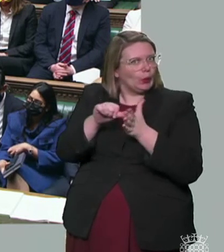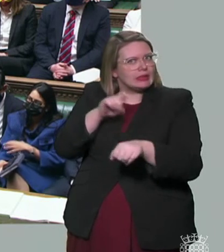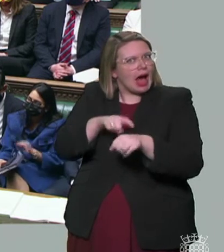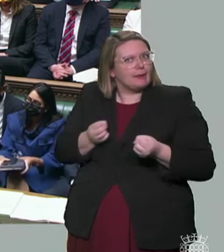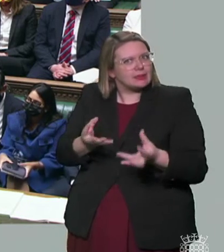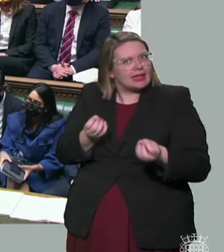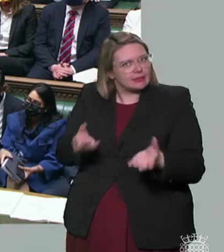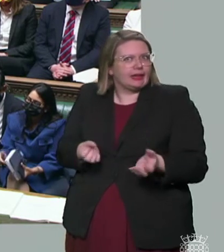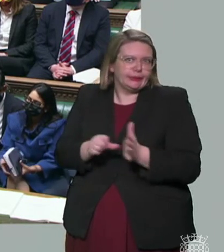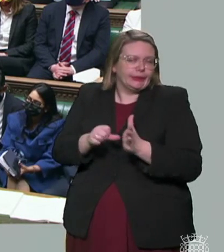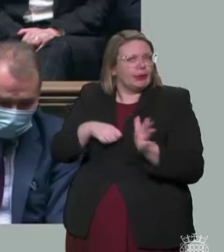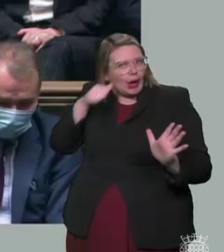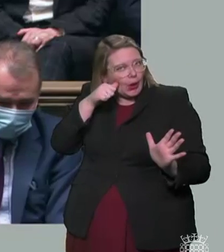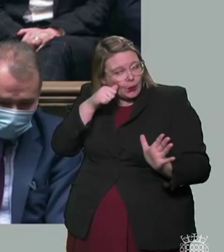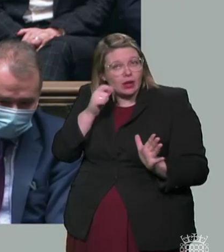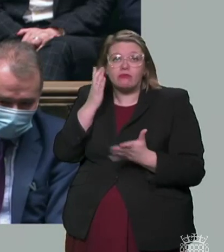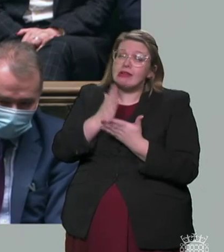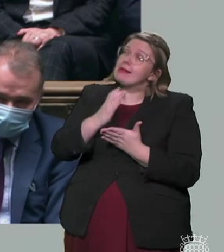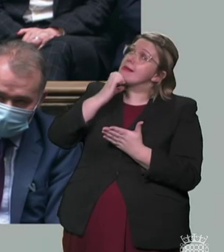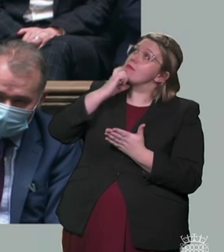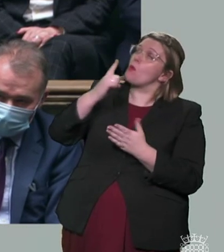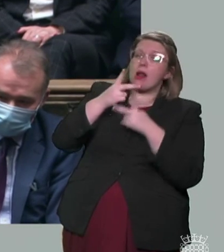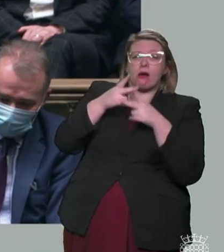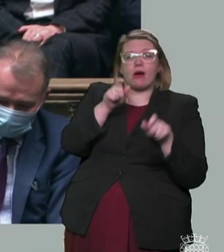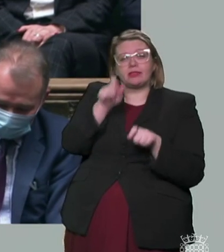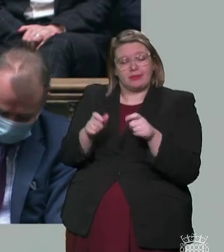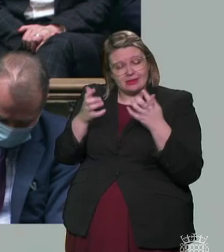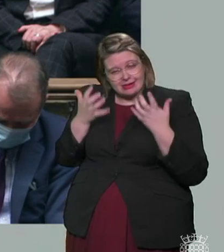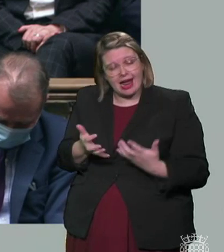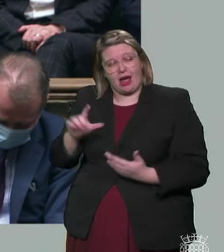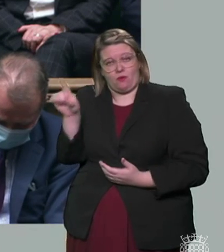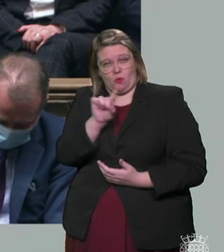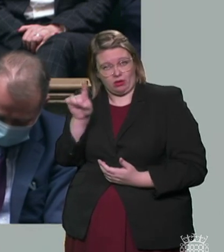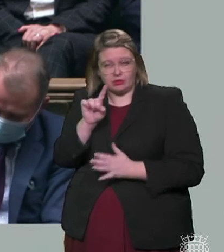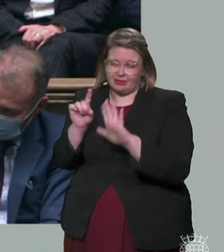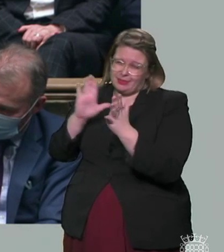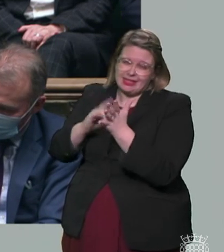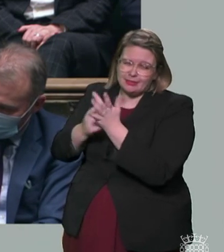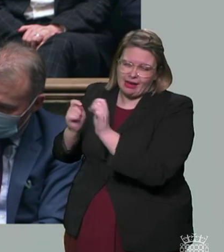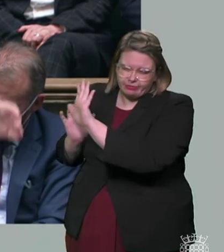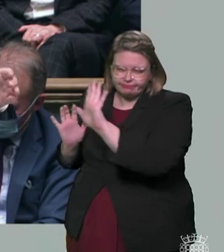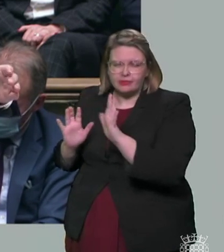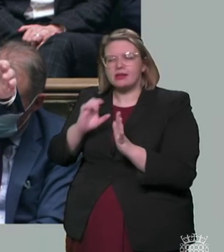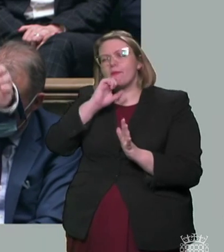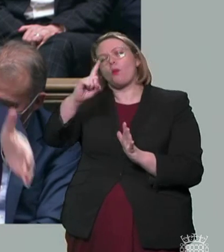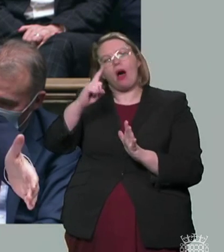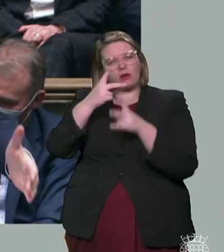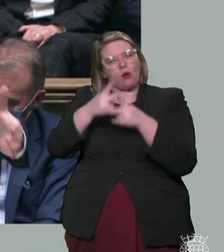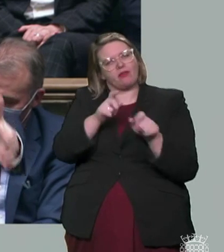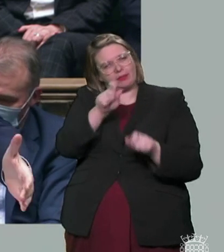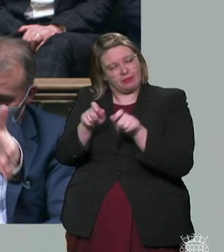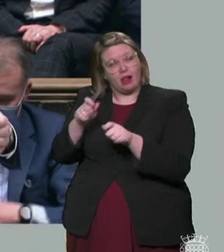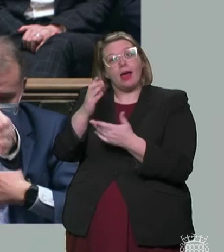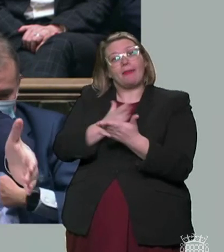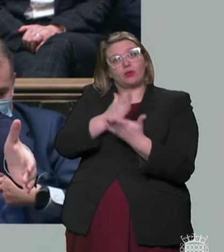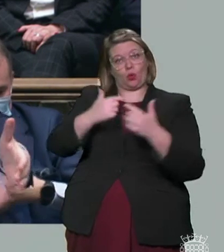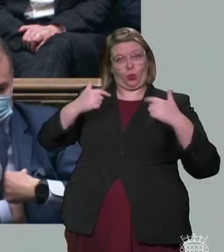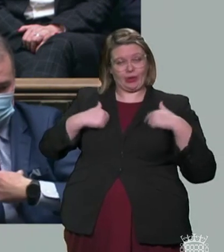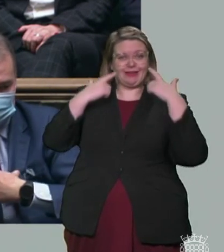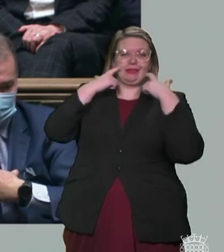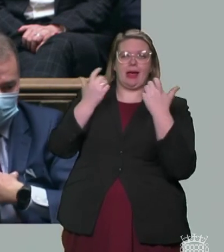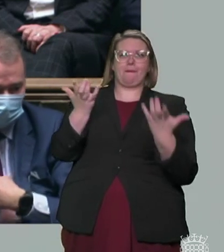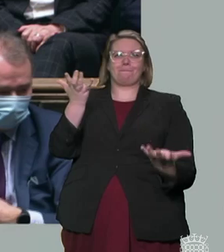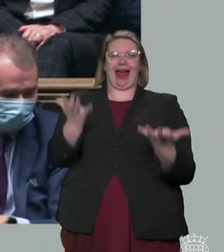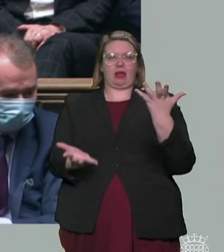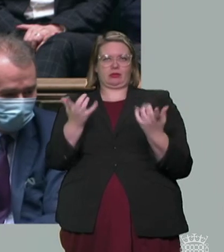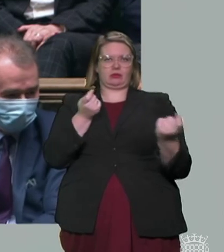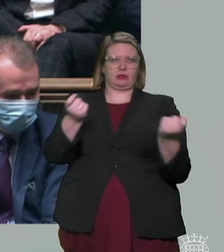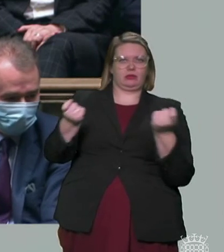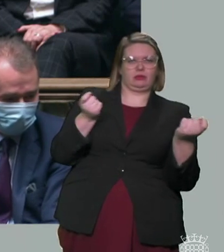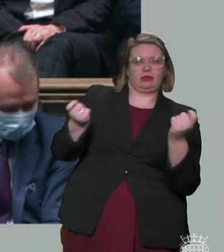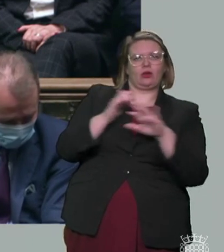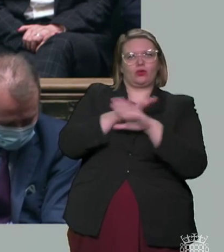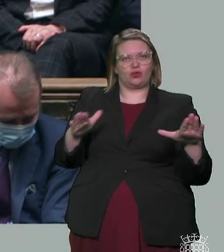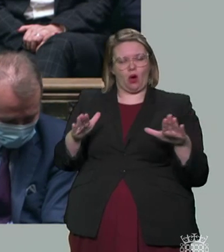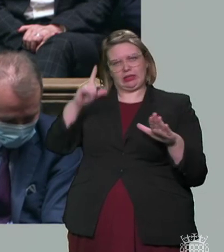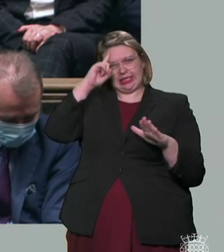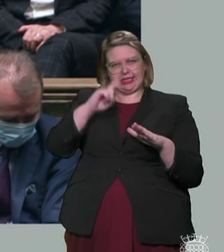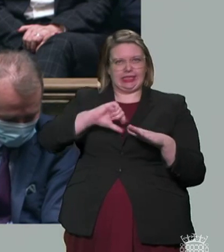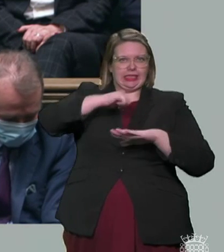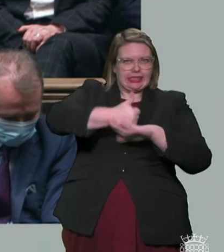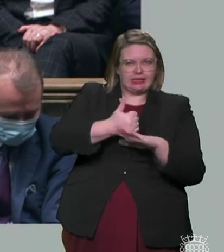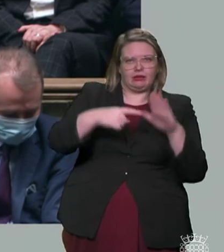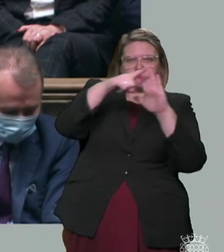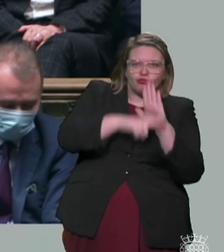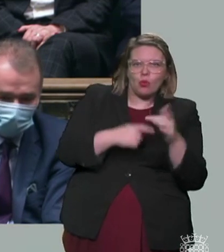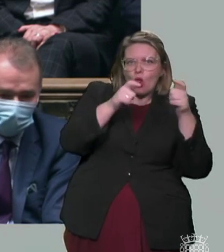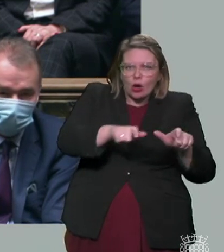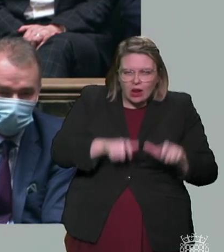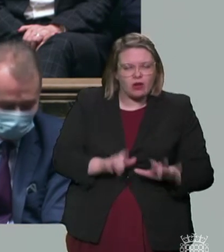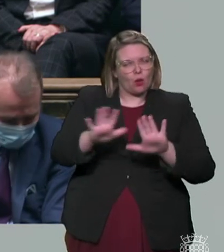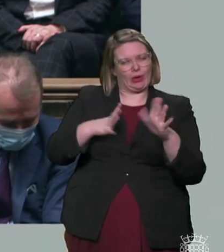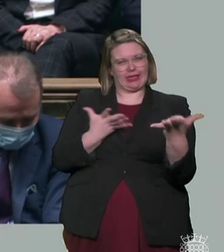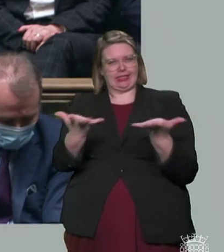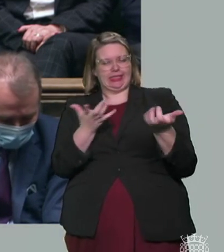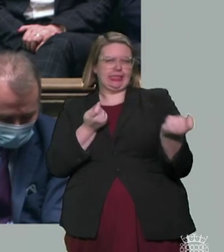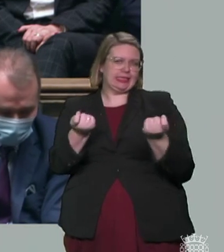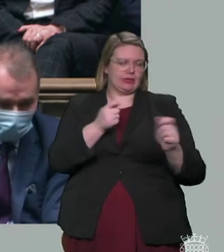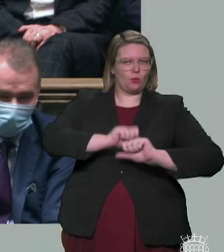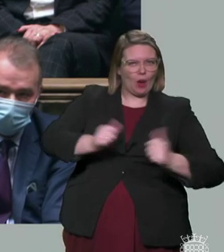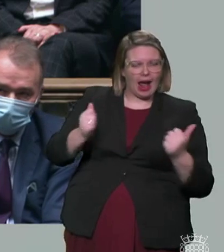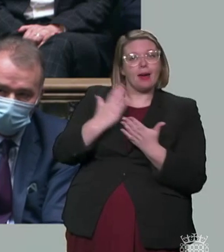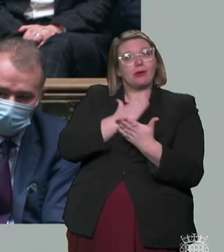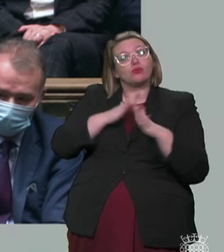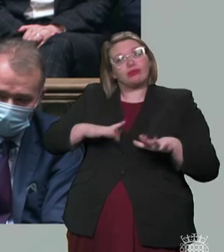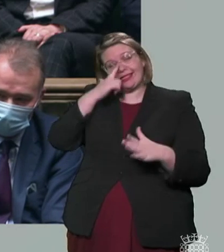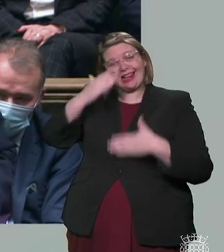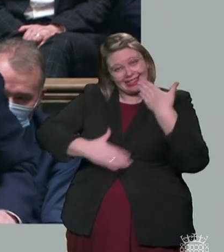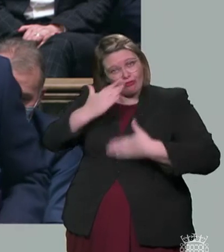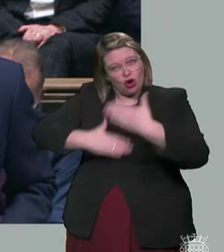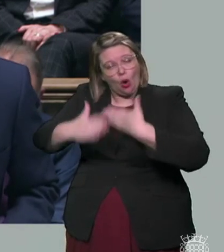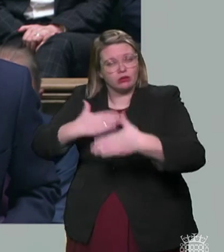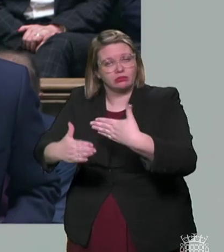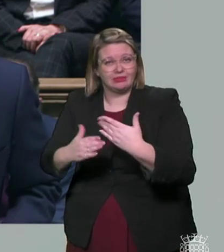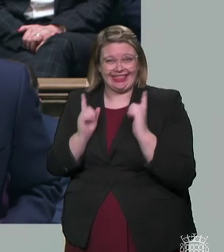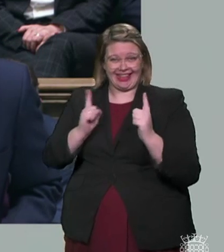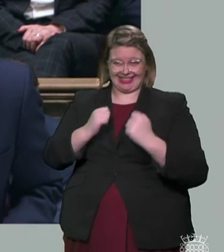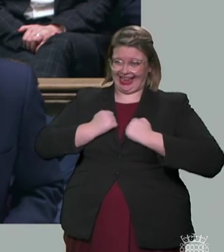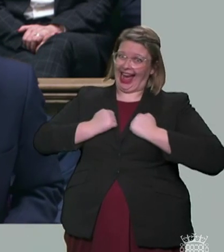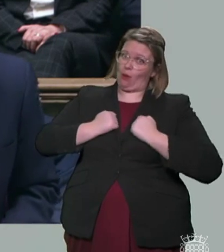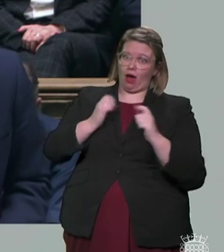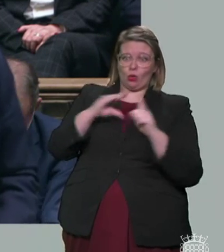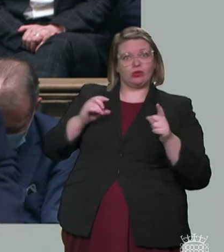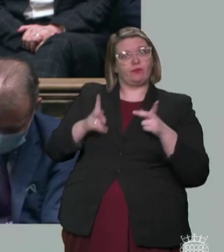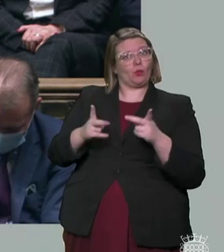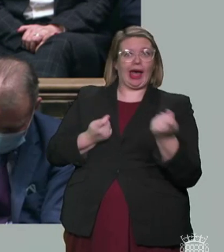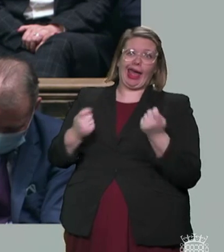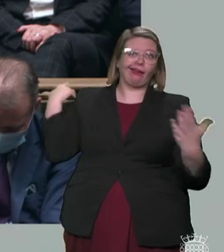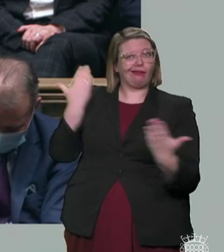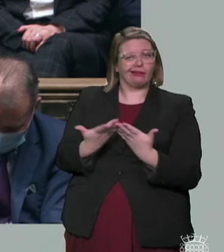The most important thing we can do to look after people during this very difficult time is to ensure that we take the balanced and proportionate approach that we are taking to ensure that we are able to keep our country and our society going, which is exactly what we are doing.